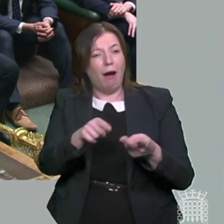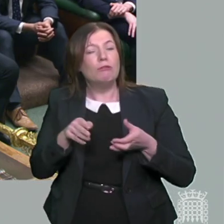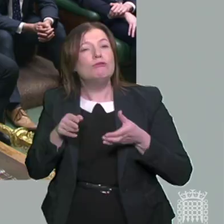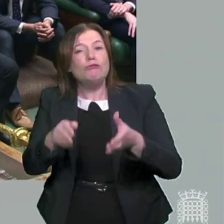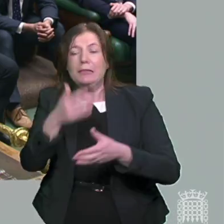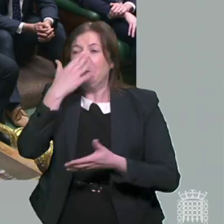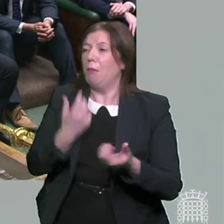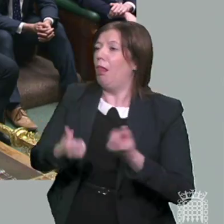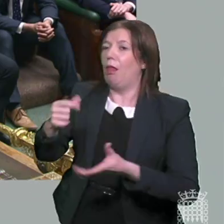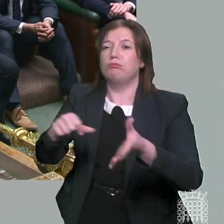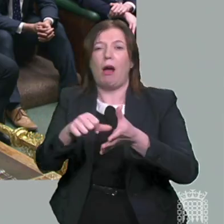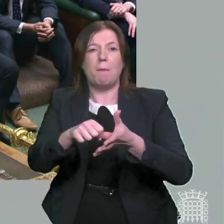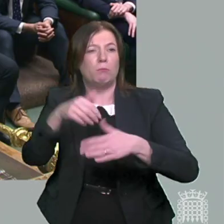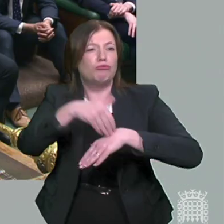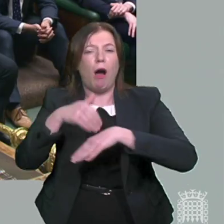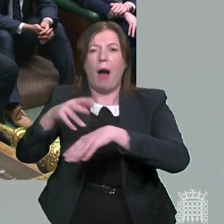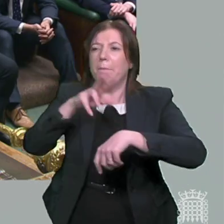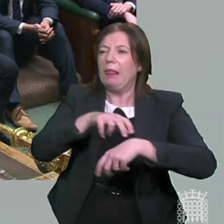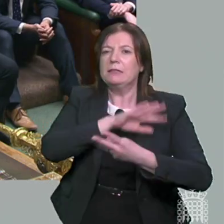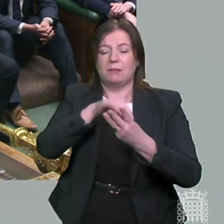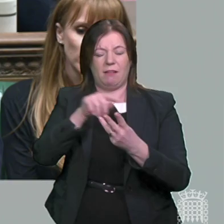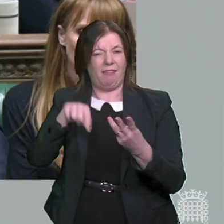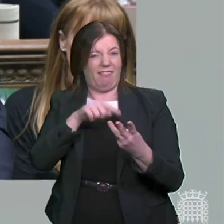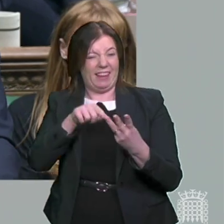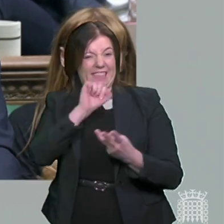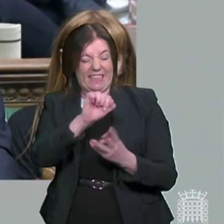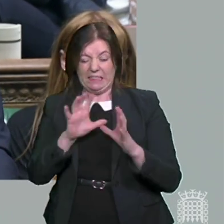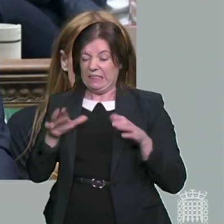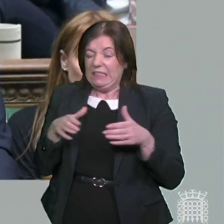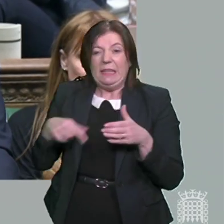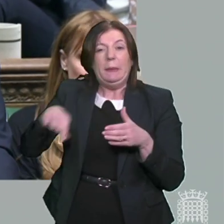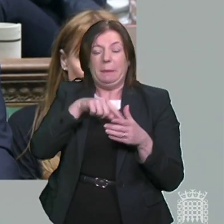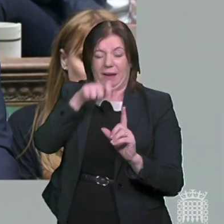He cannot even deal with tax avoiders in his own Cabinet.